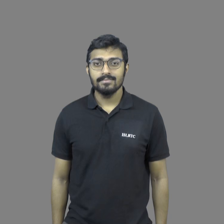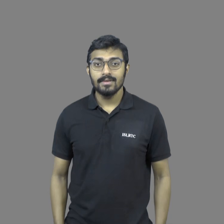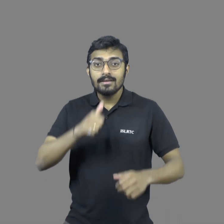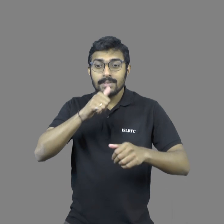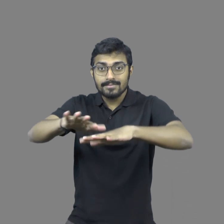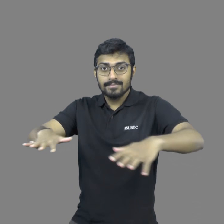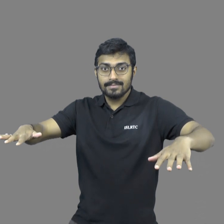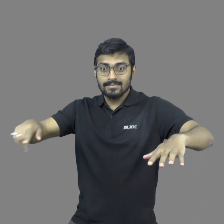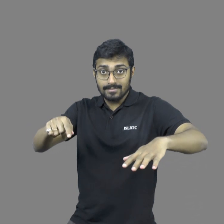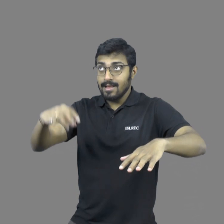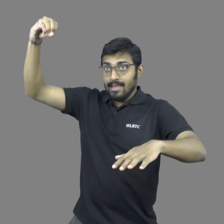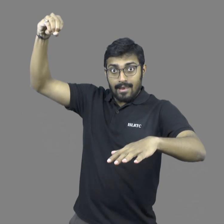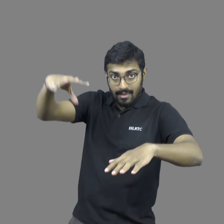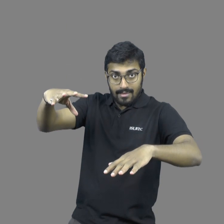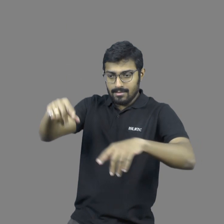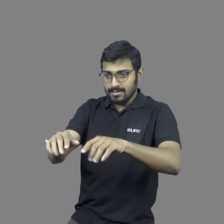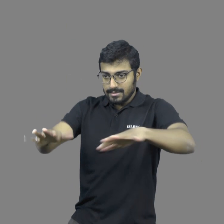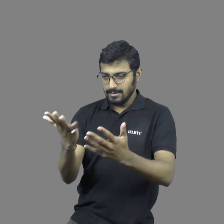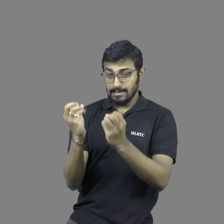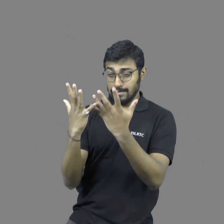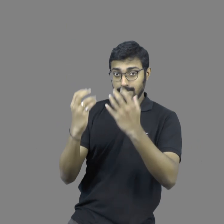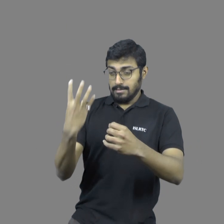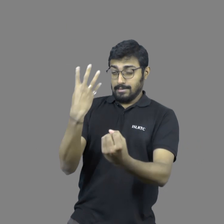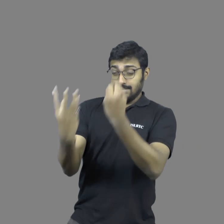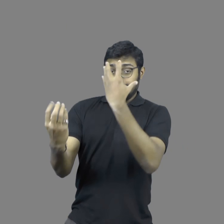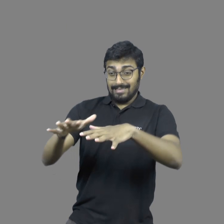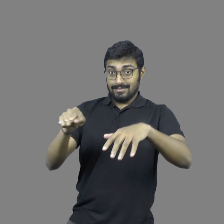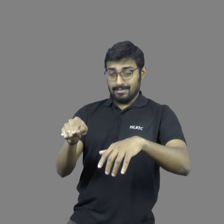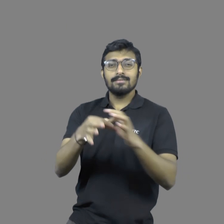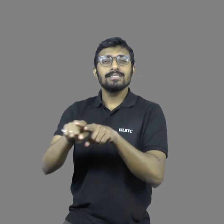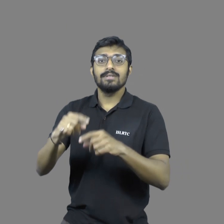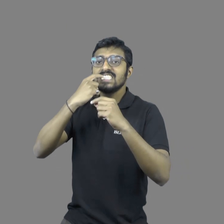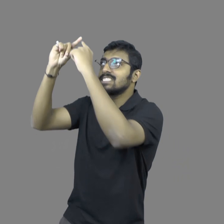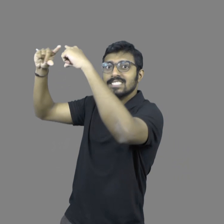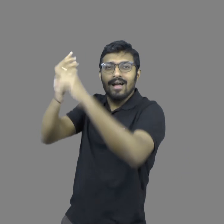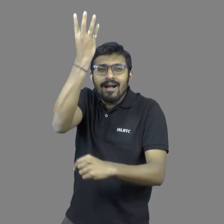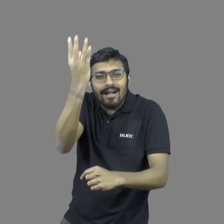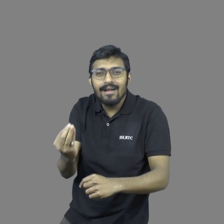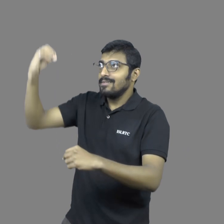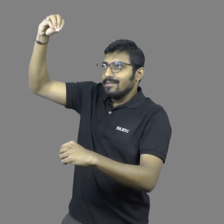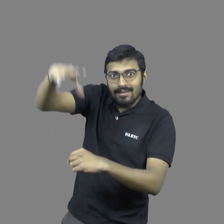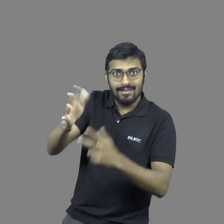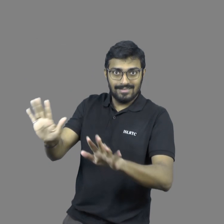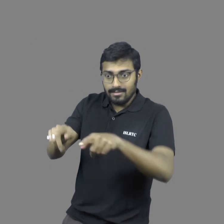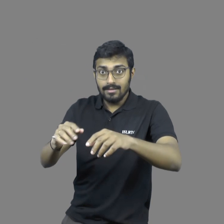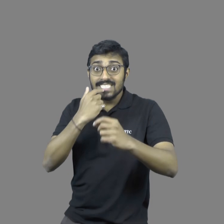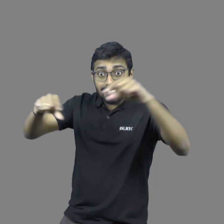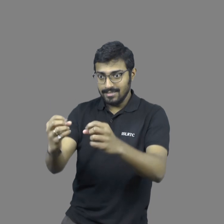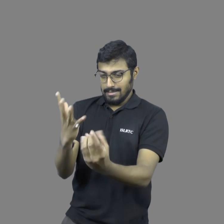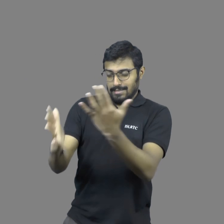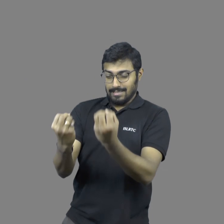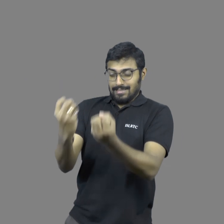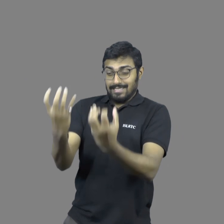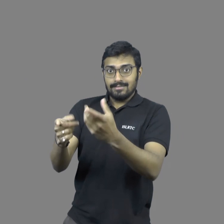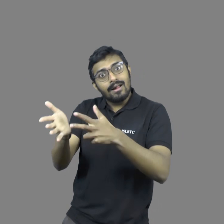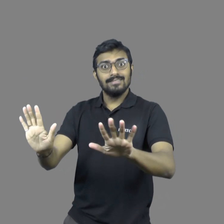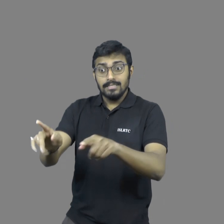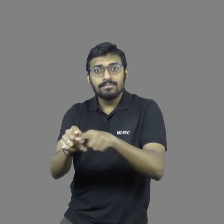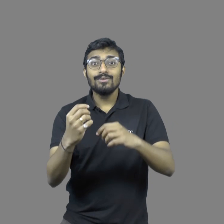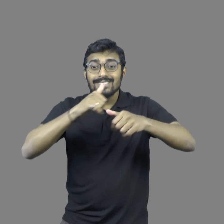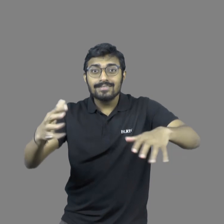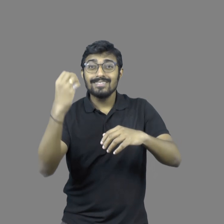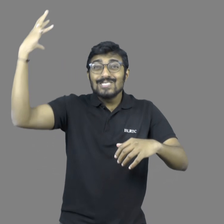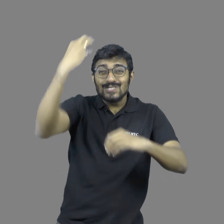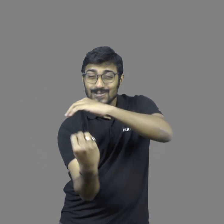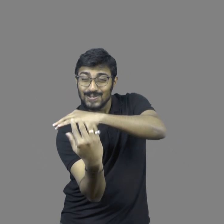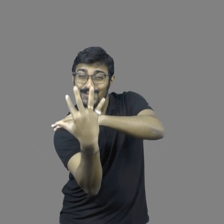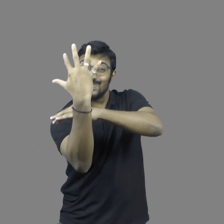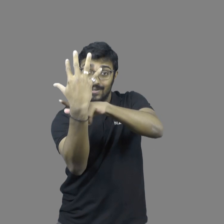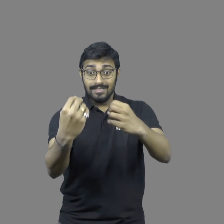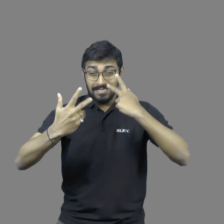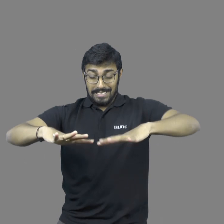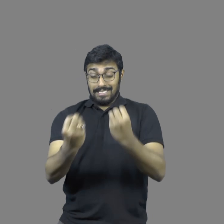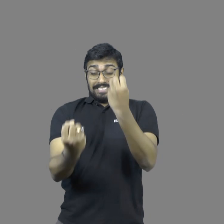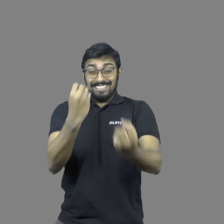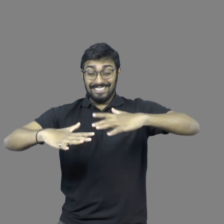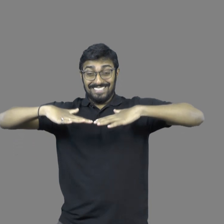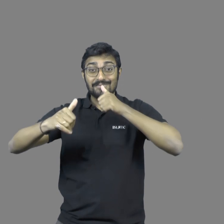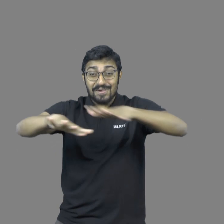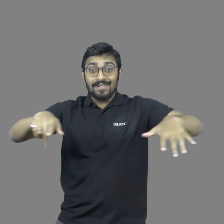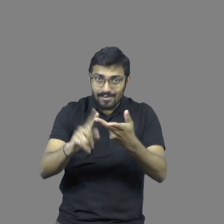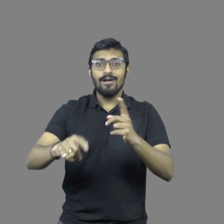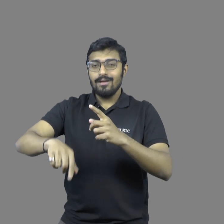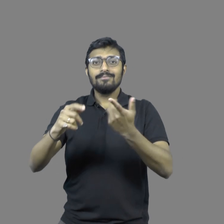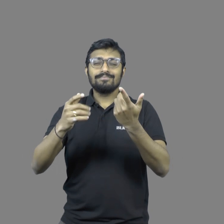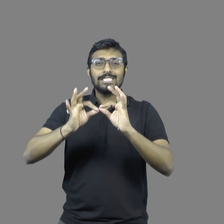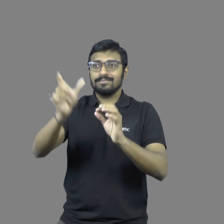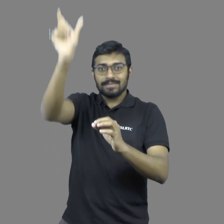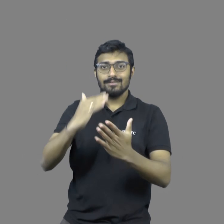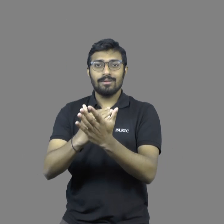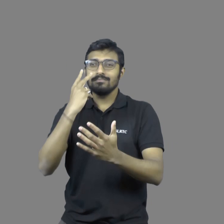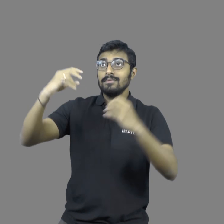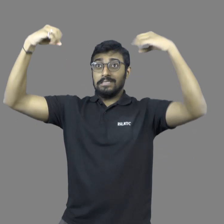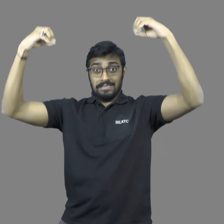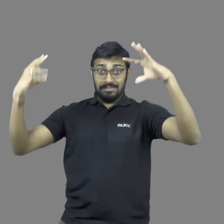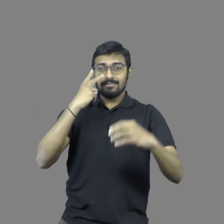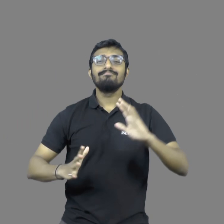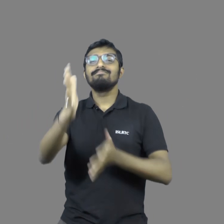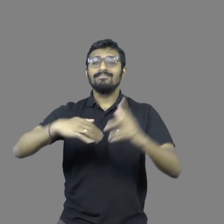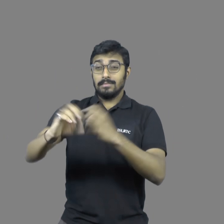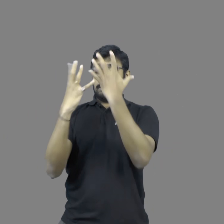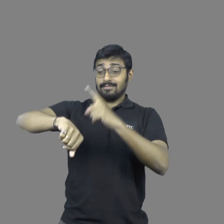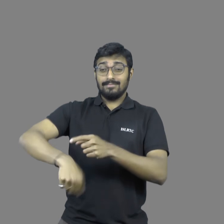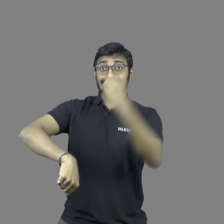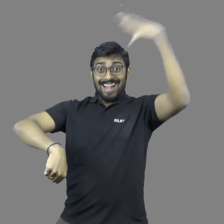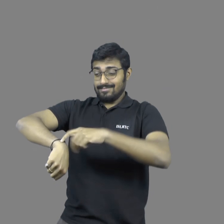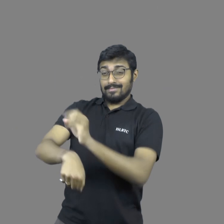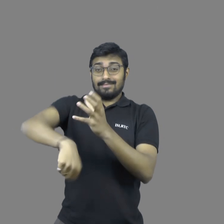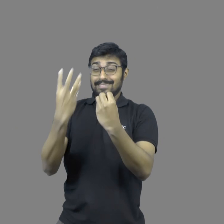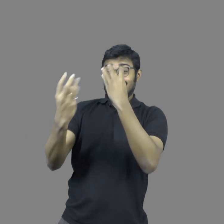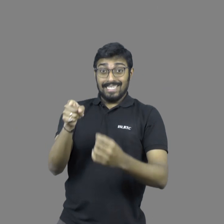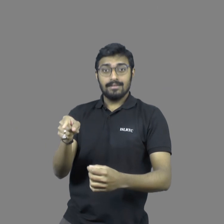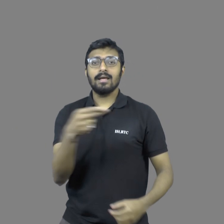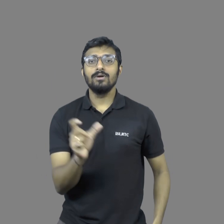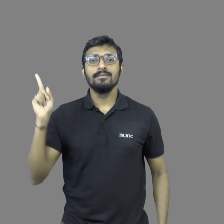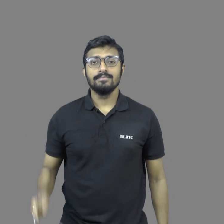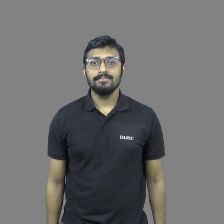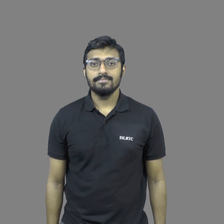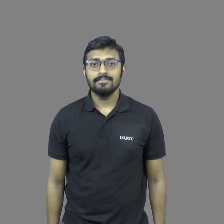Glint